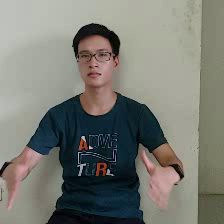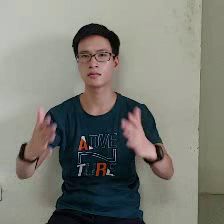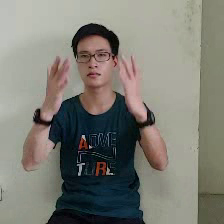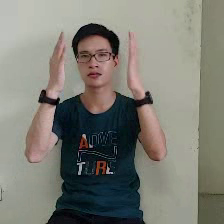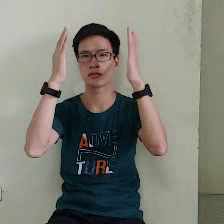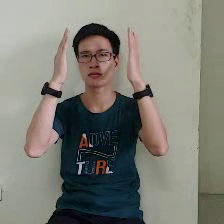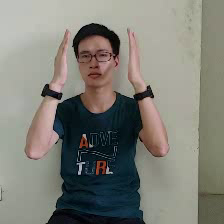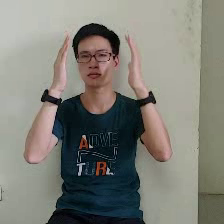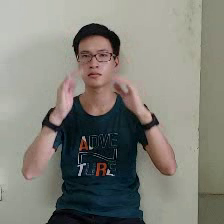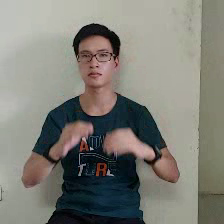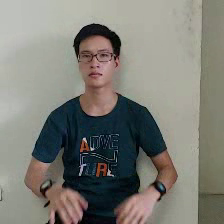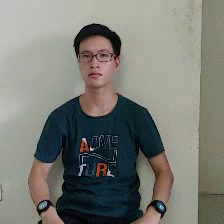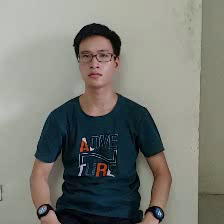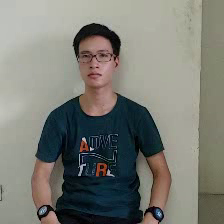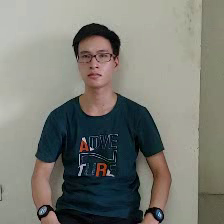Chạy